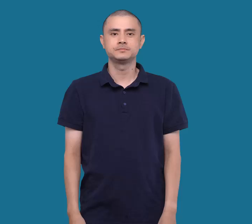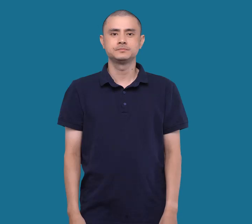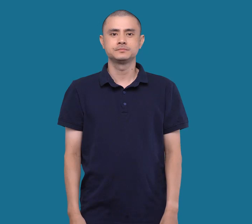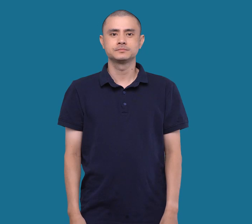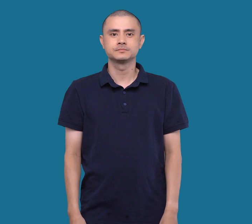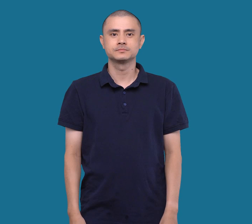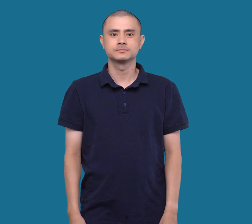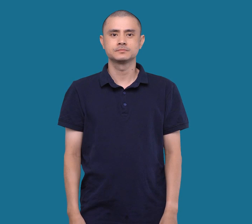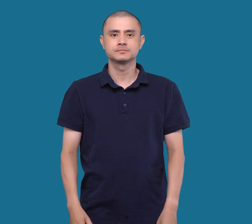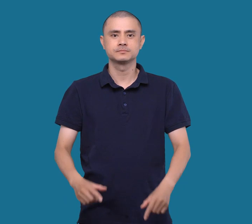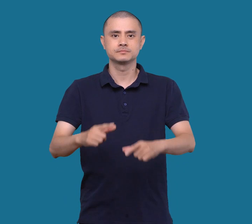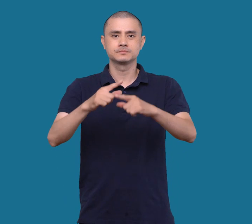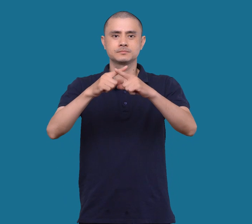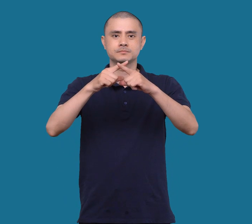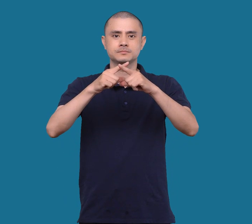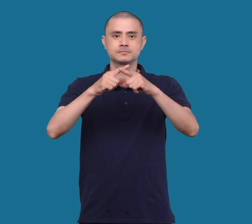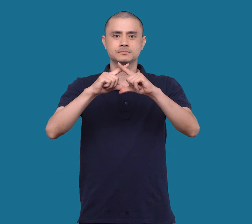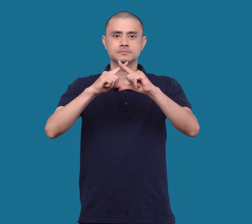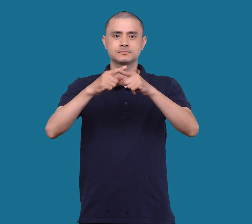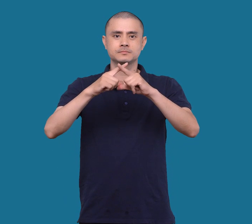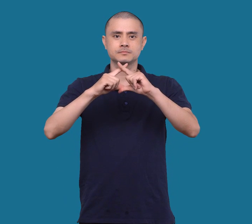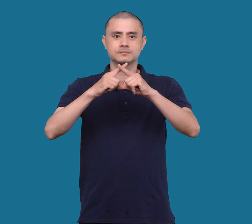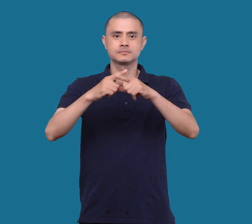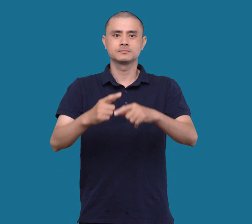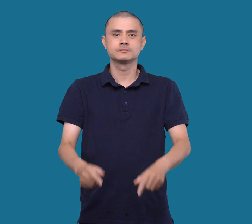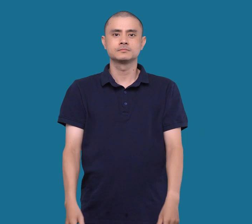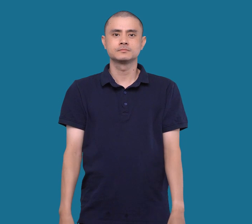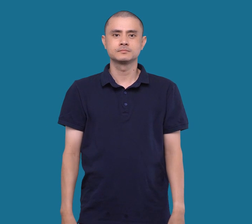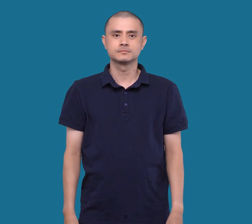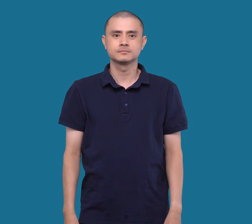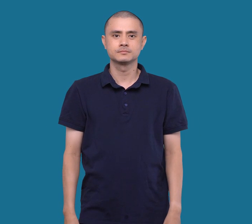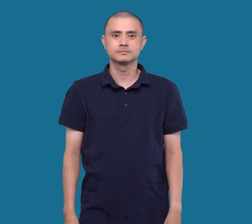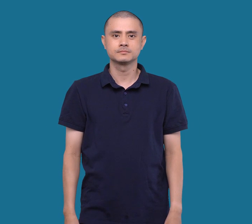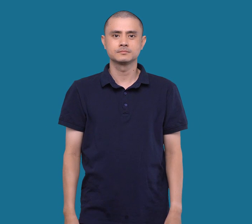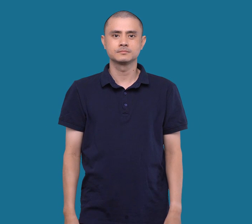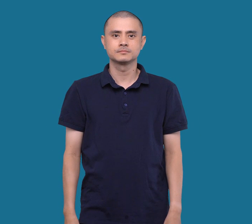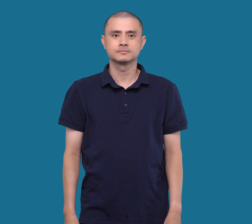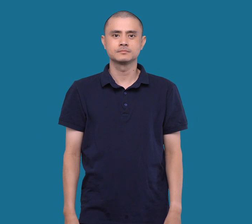Do Thái